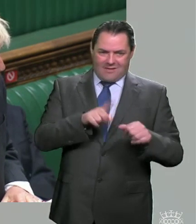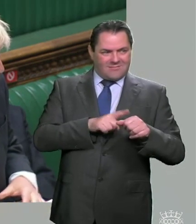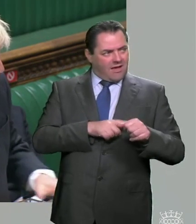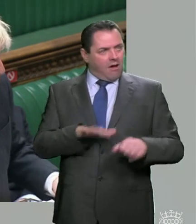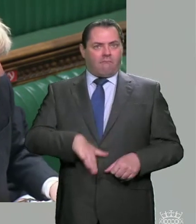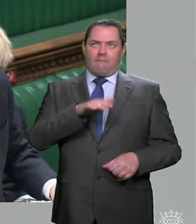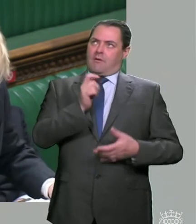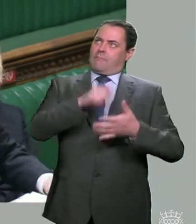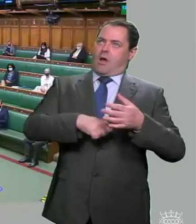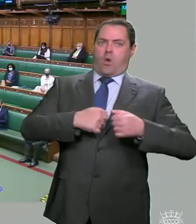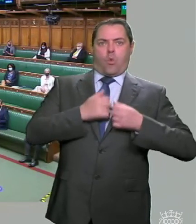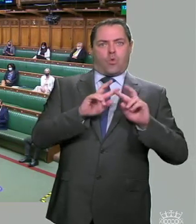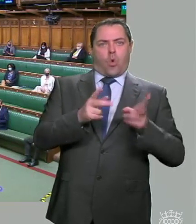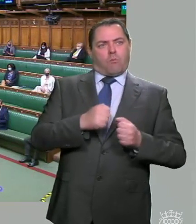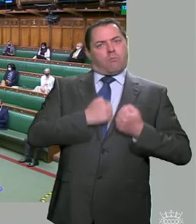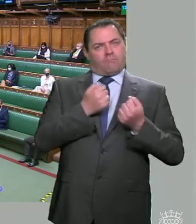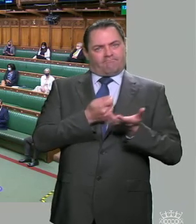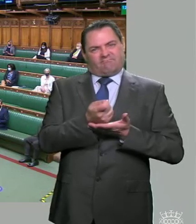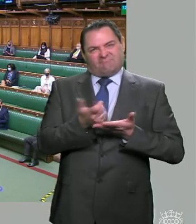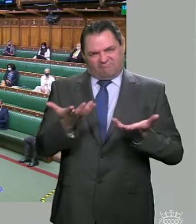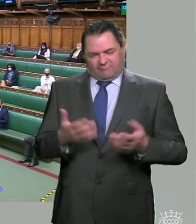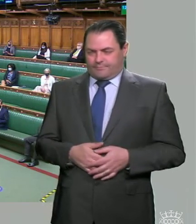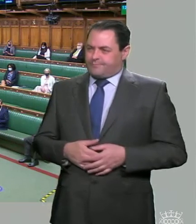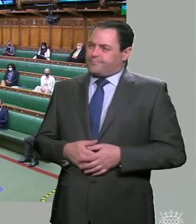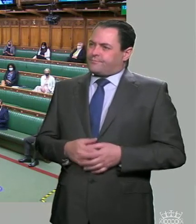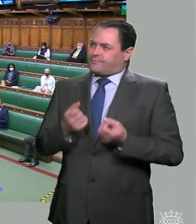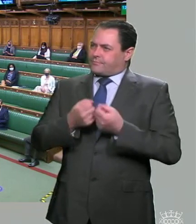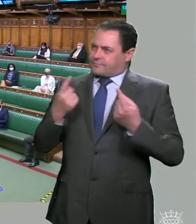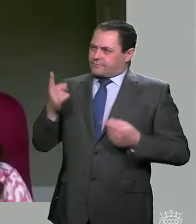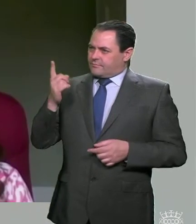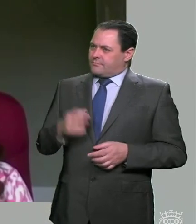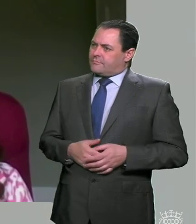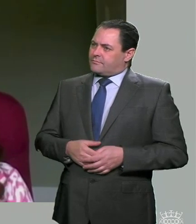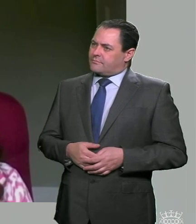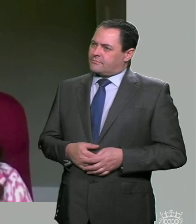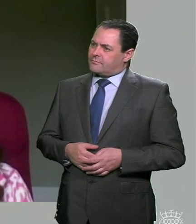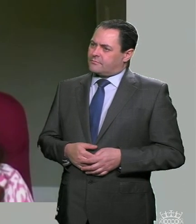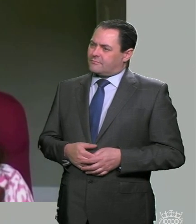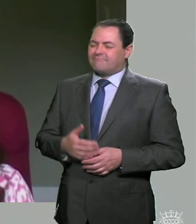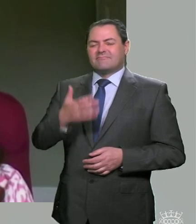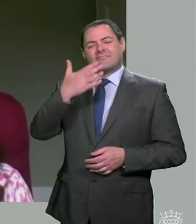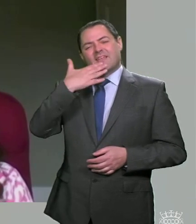chance of owning their own home.